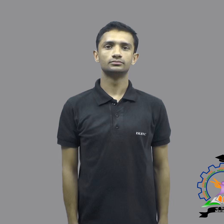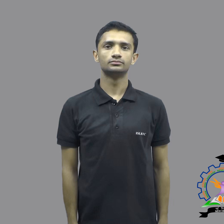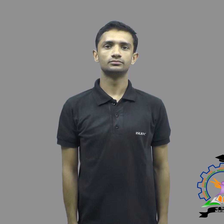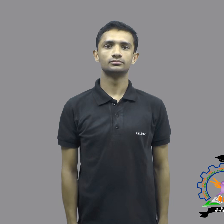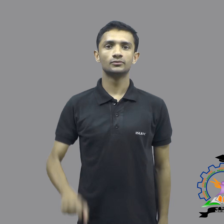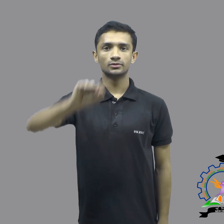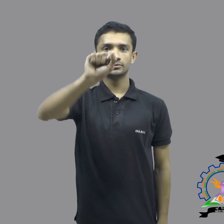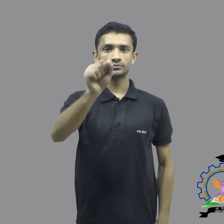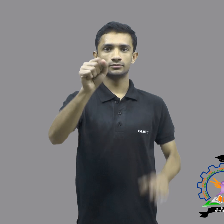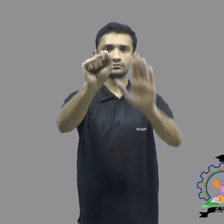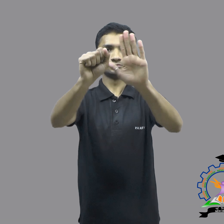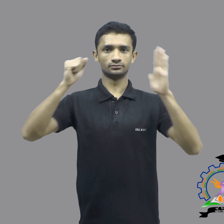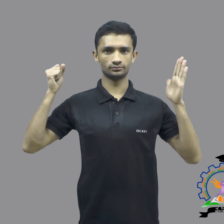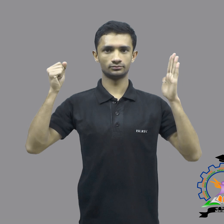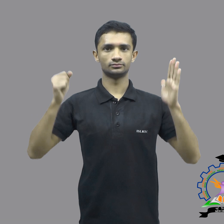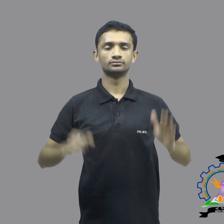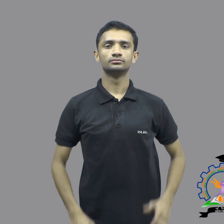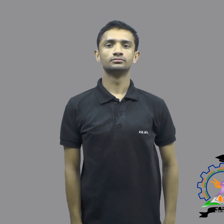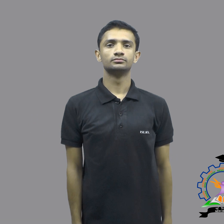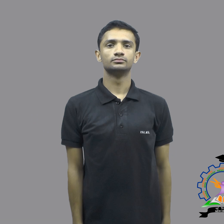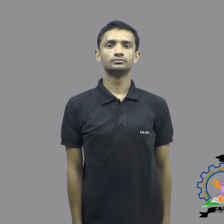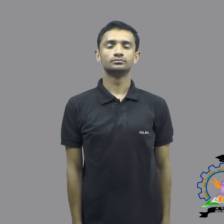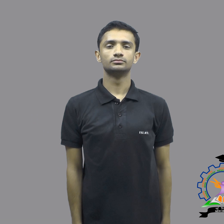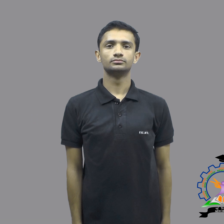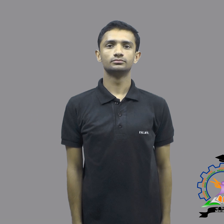Cupboard